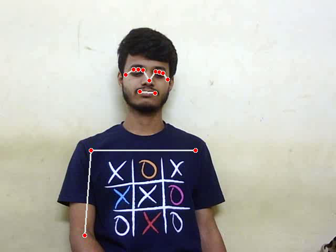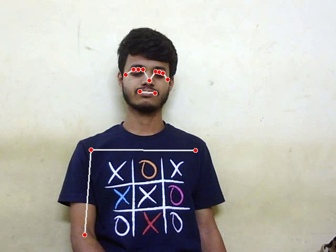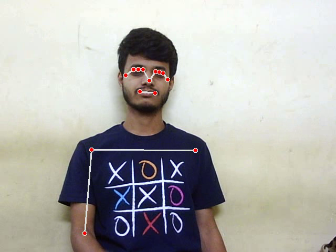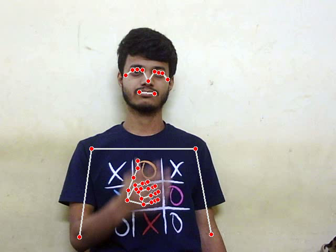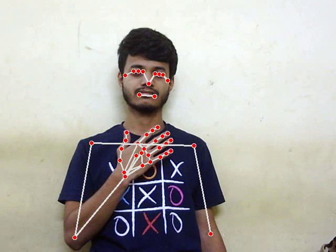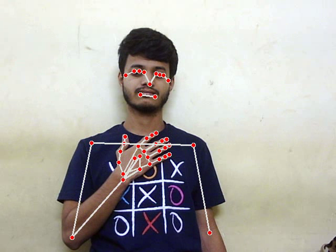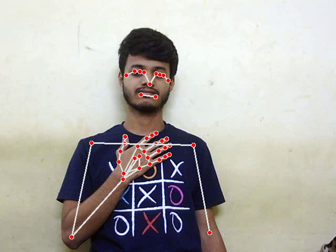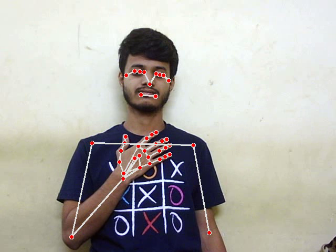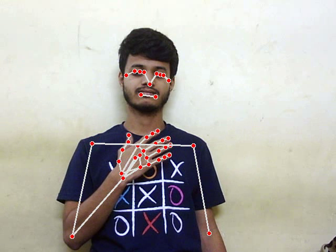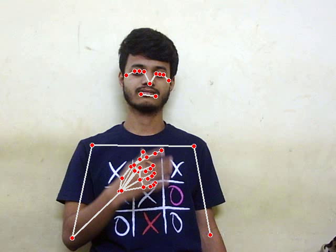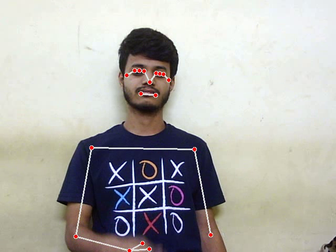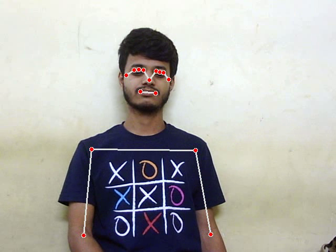my